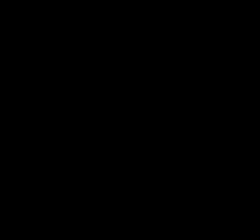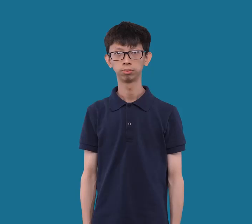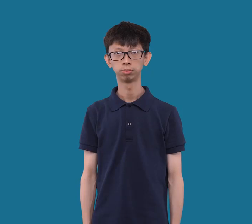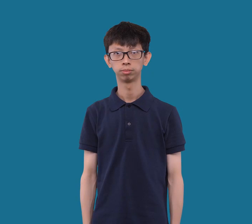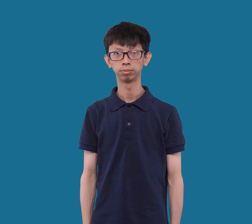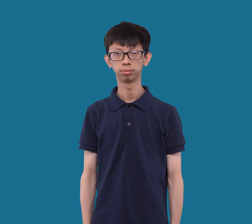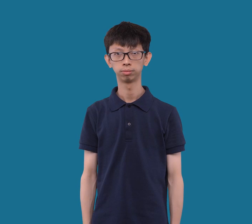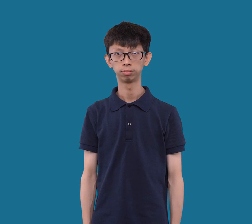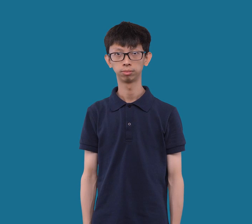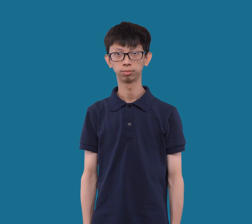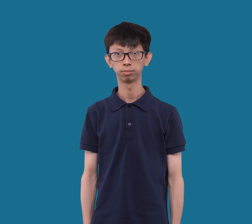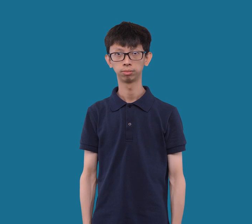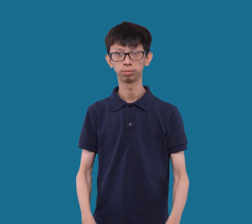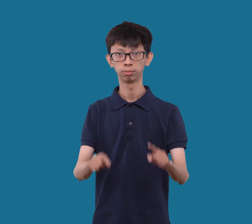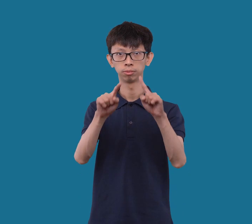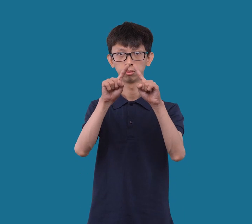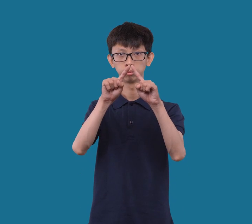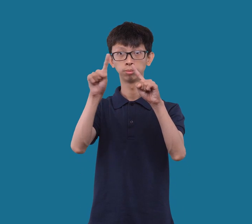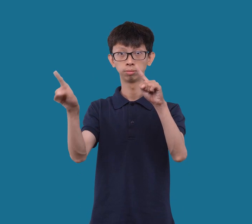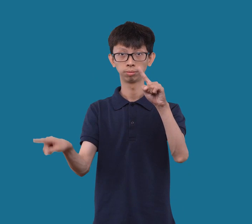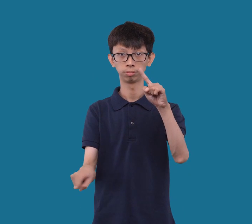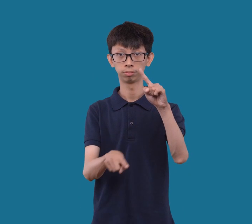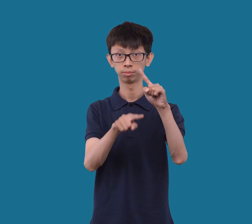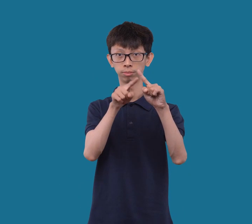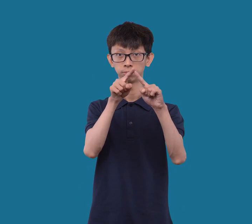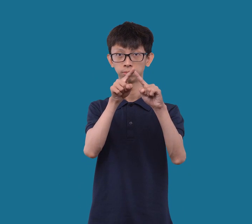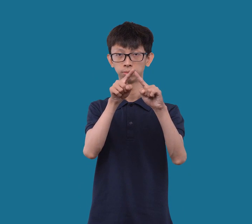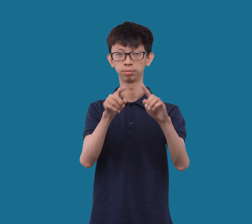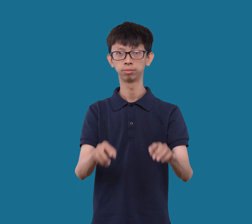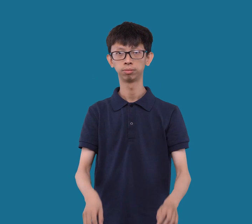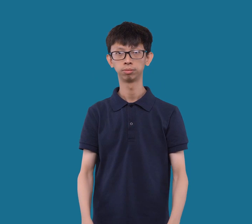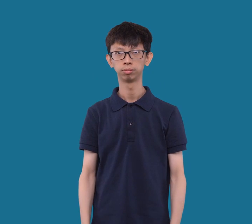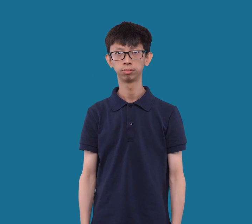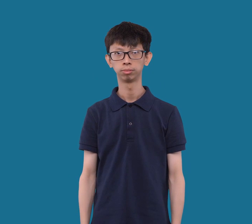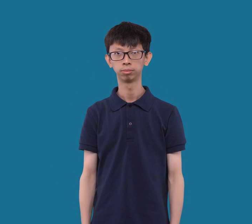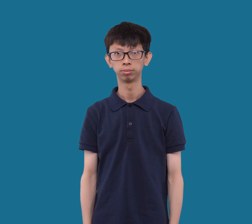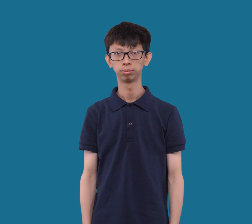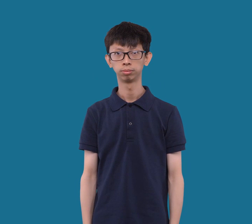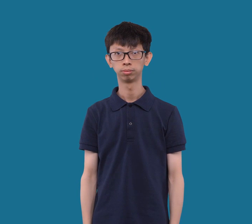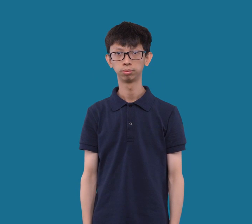đường tròn